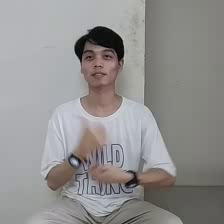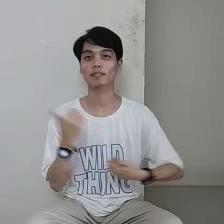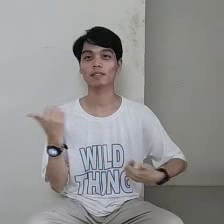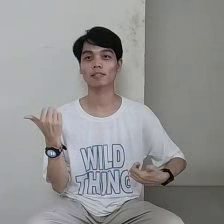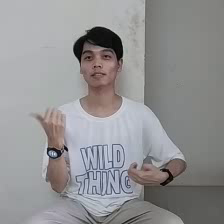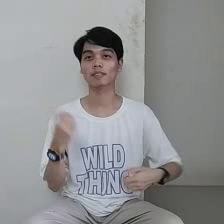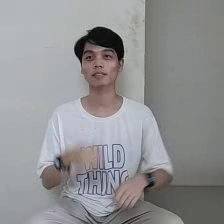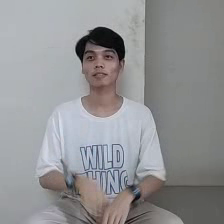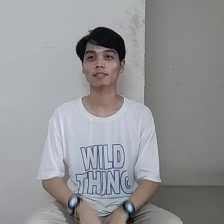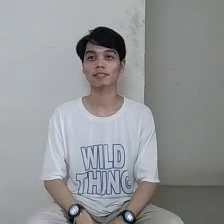Kết hôn